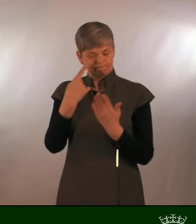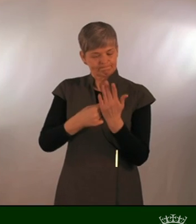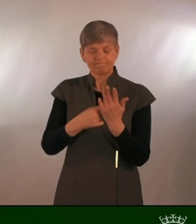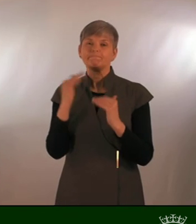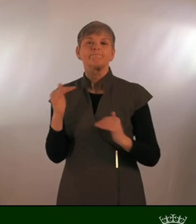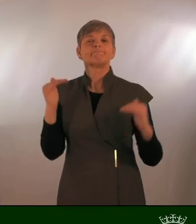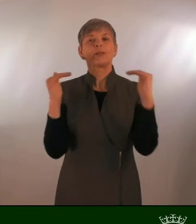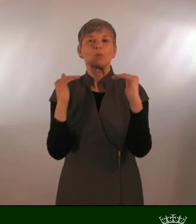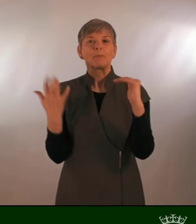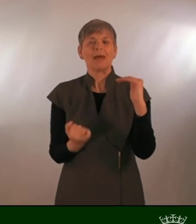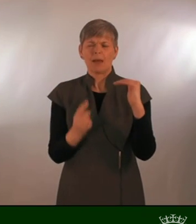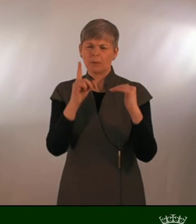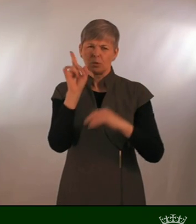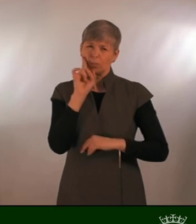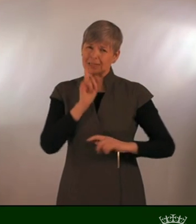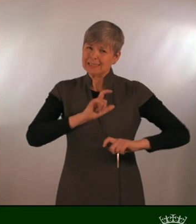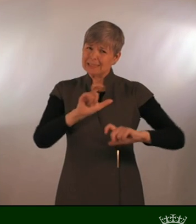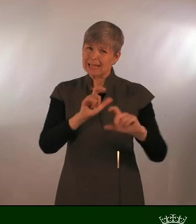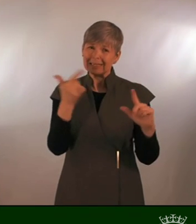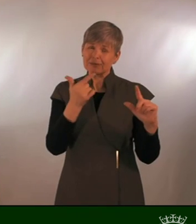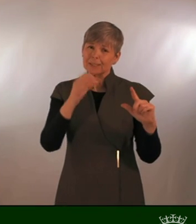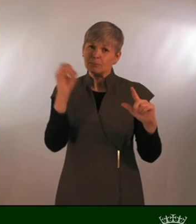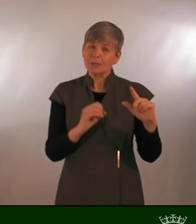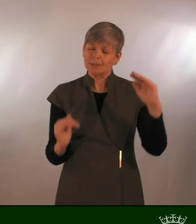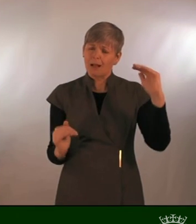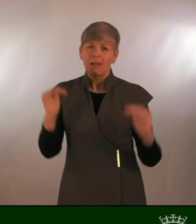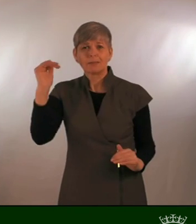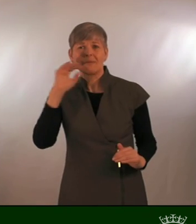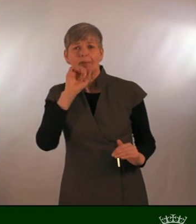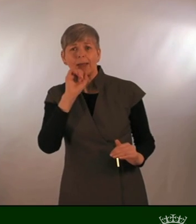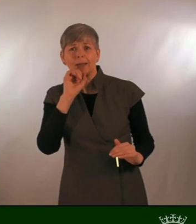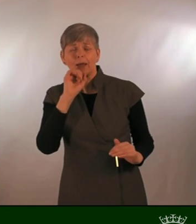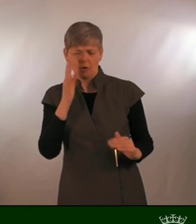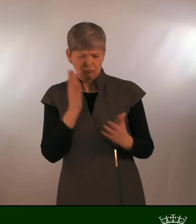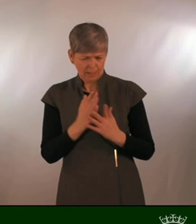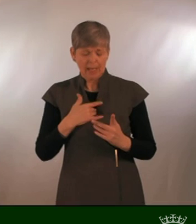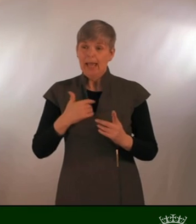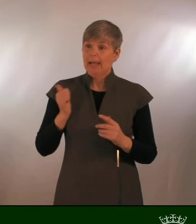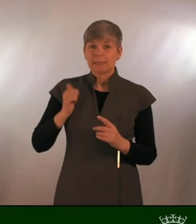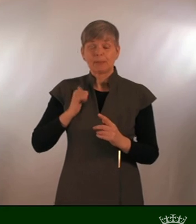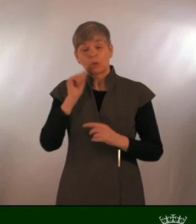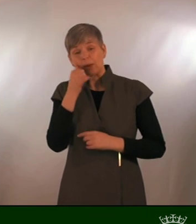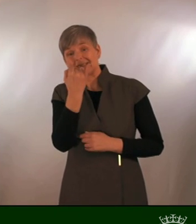Under this Government, it is estimated that the gender pay gap will take another 60 years to close.